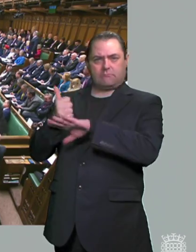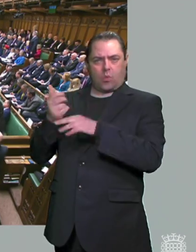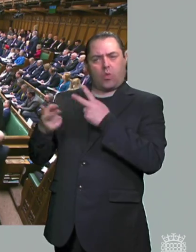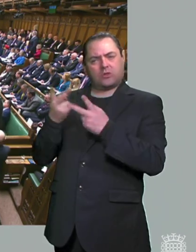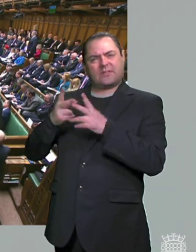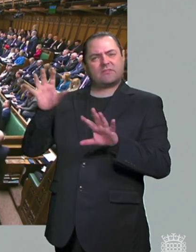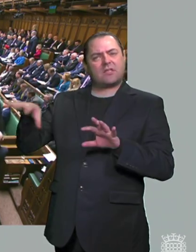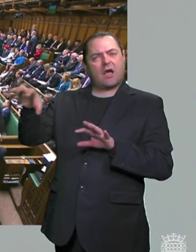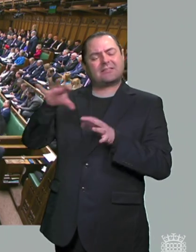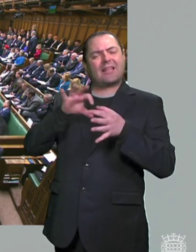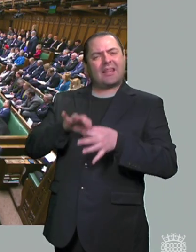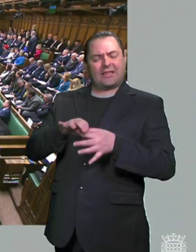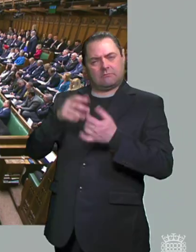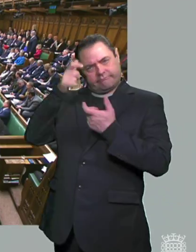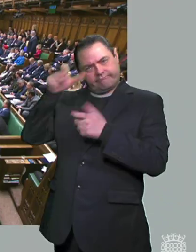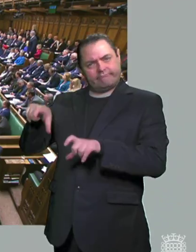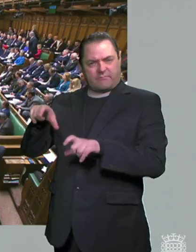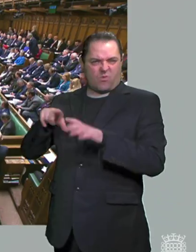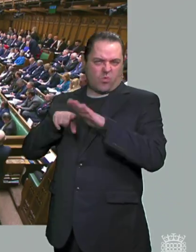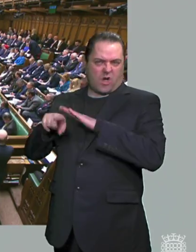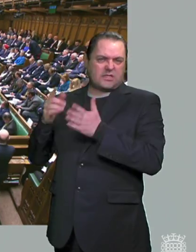We come to the Leader of the Opposition.